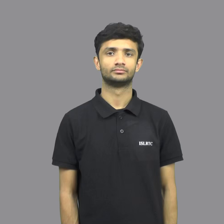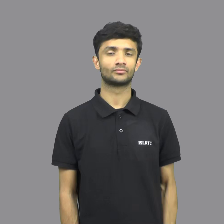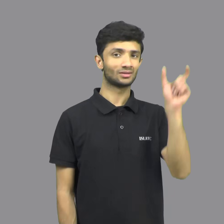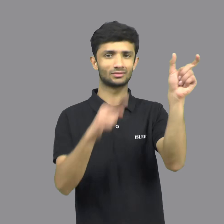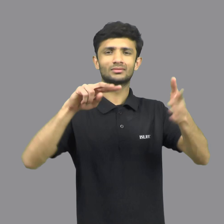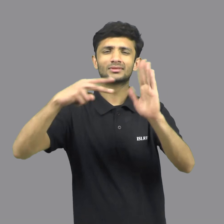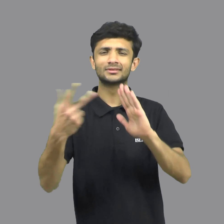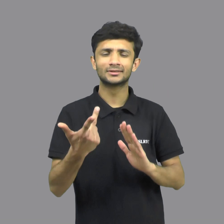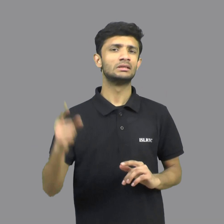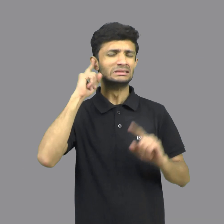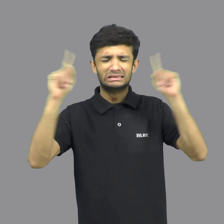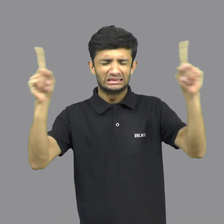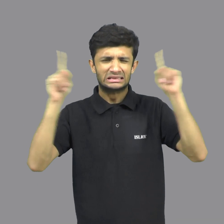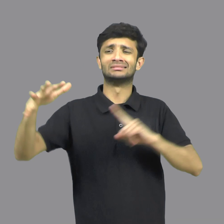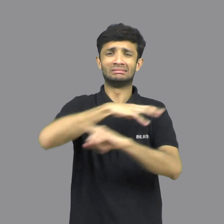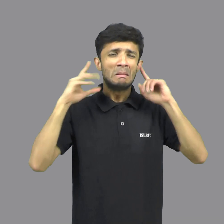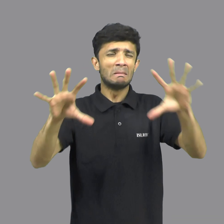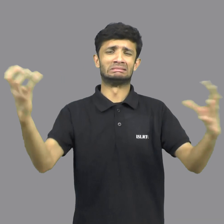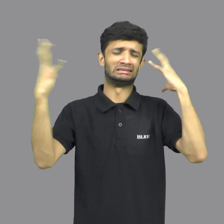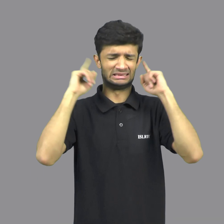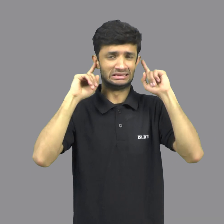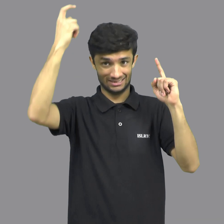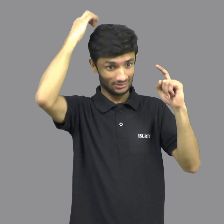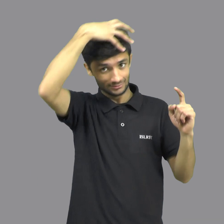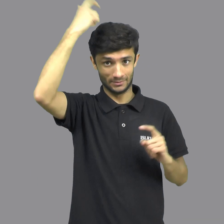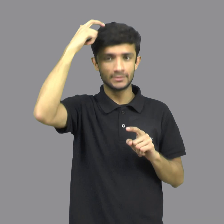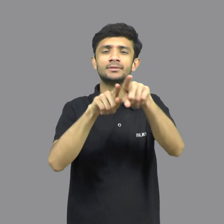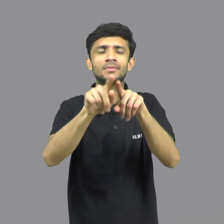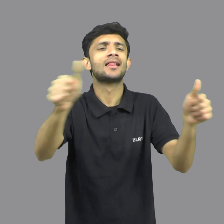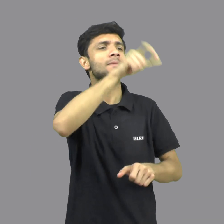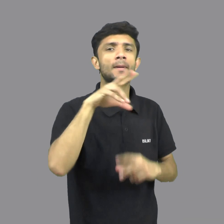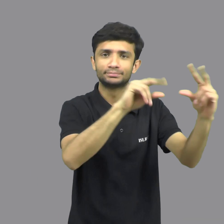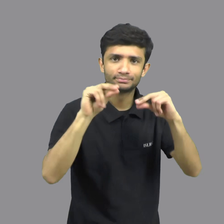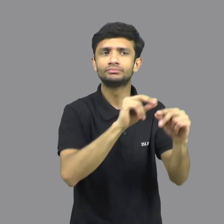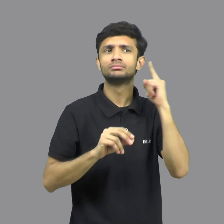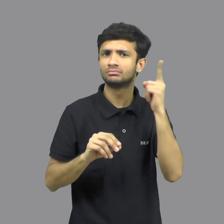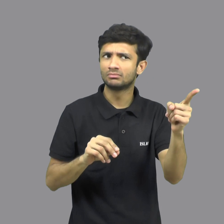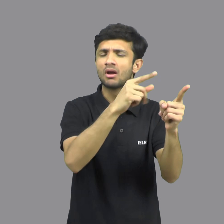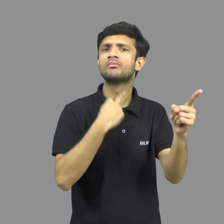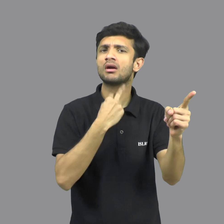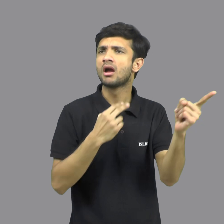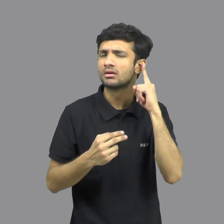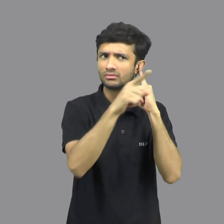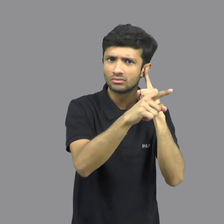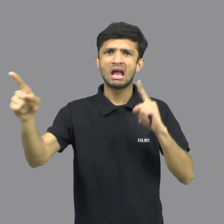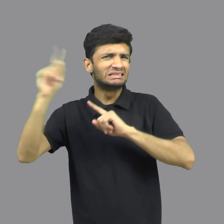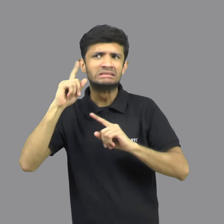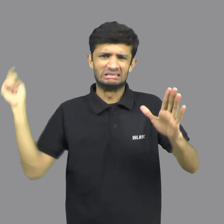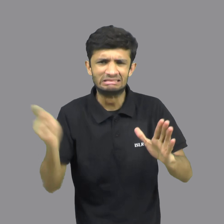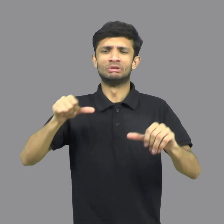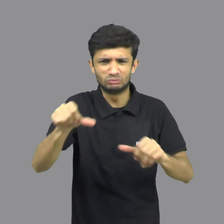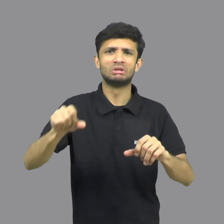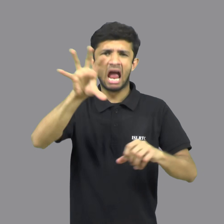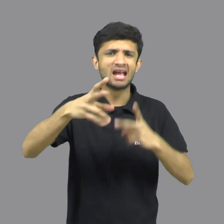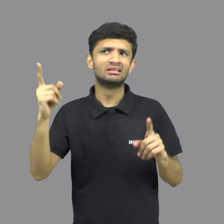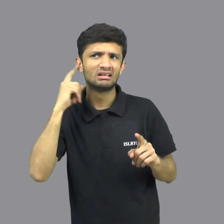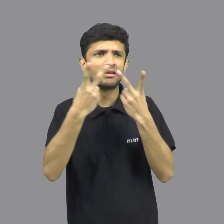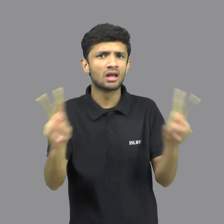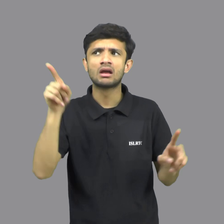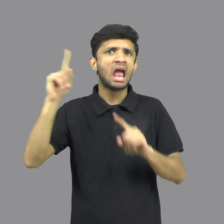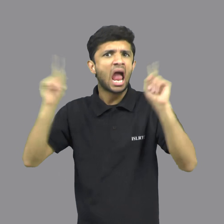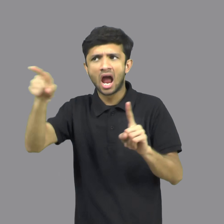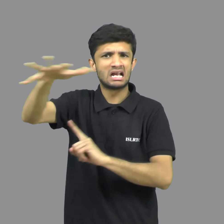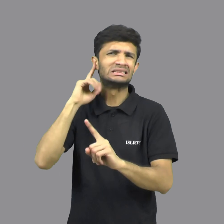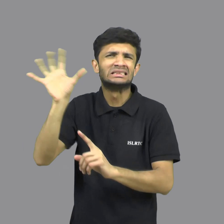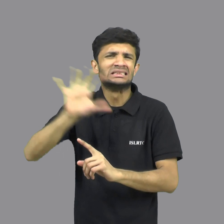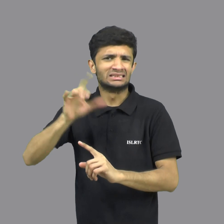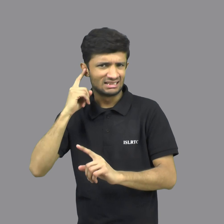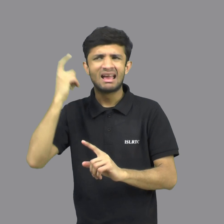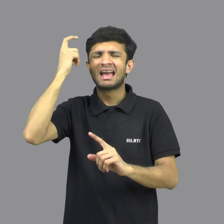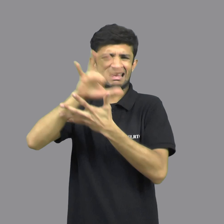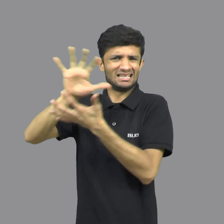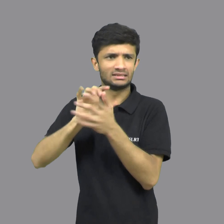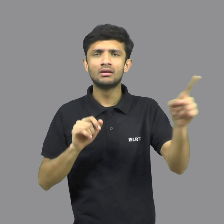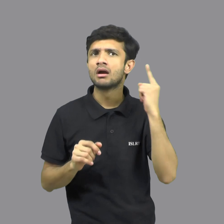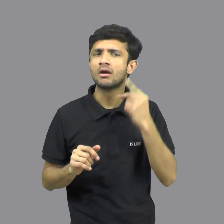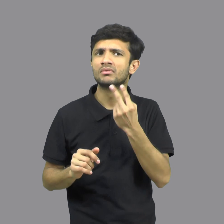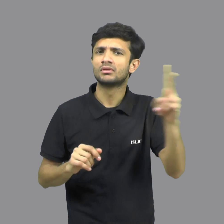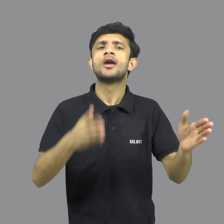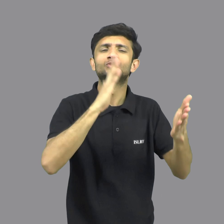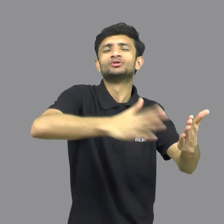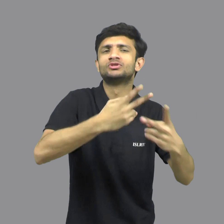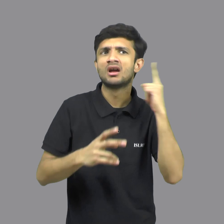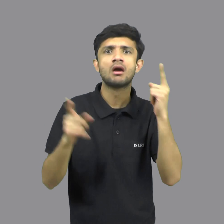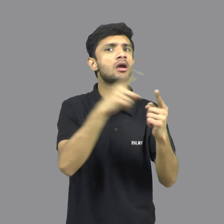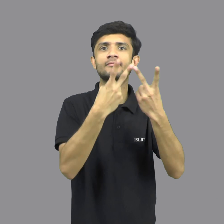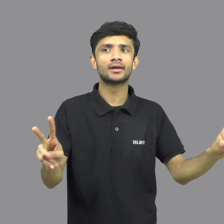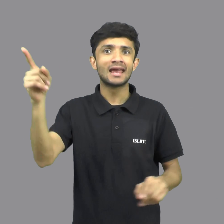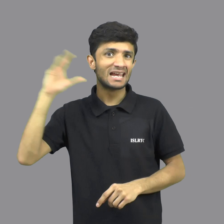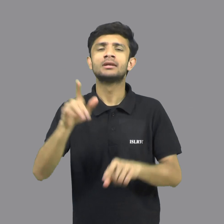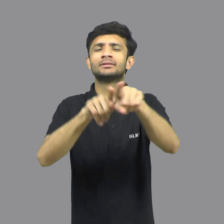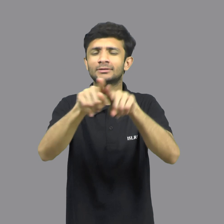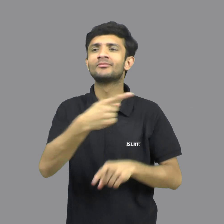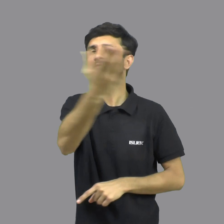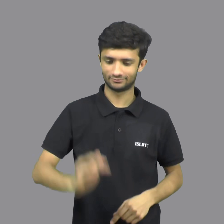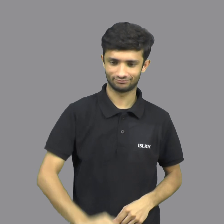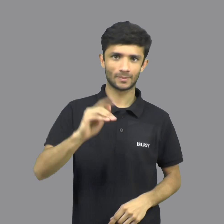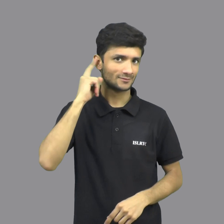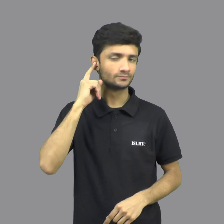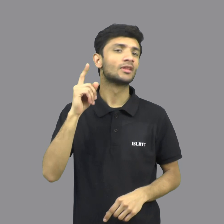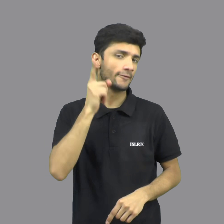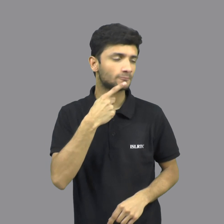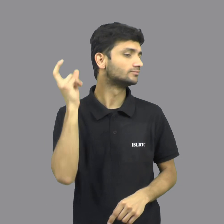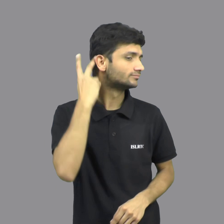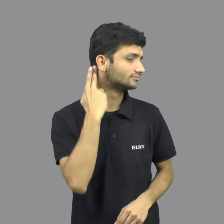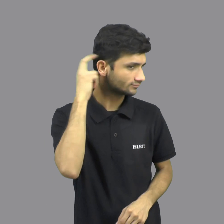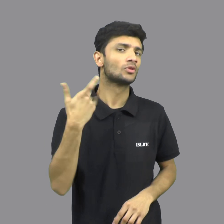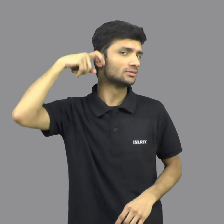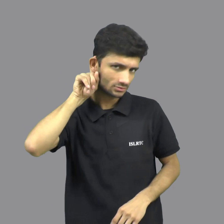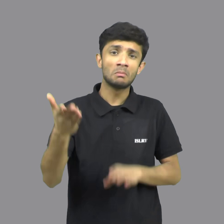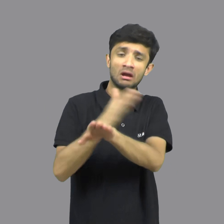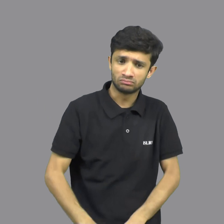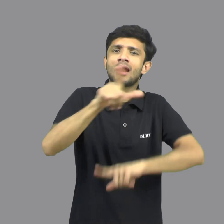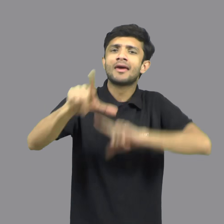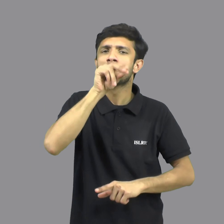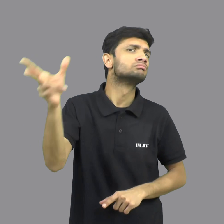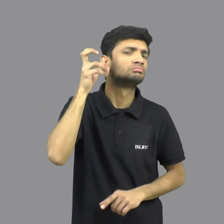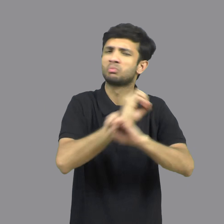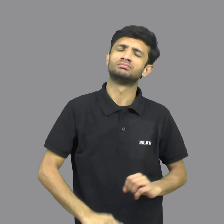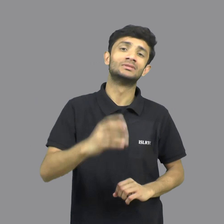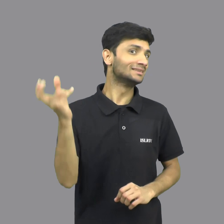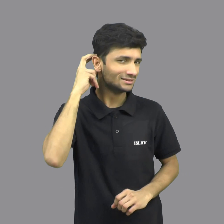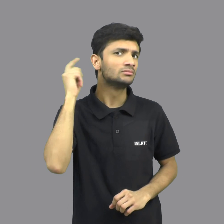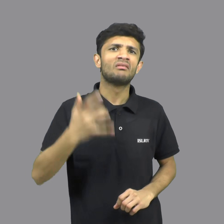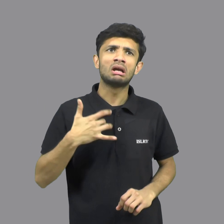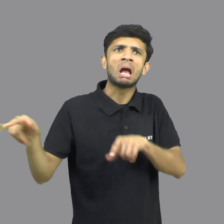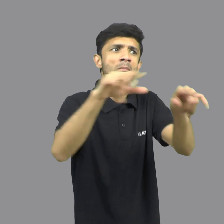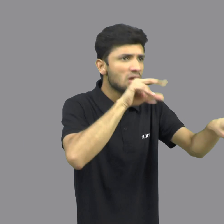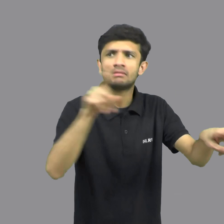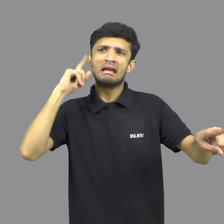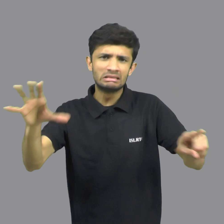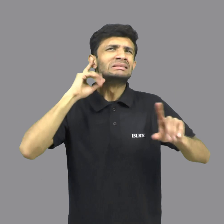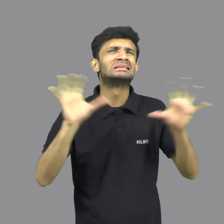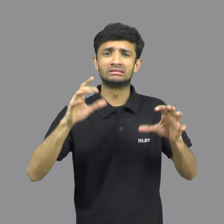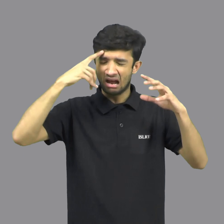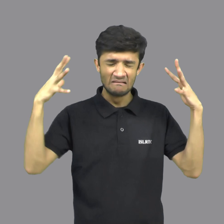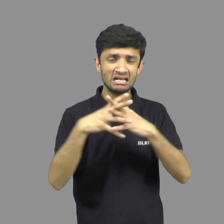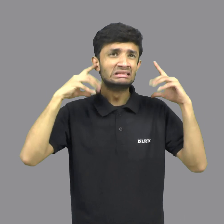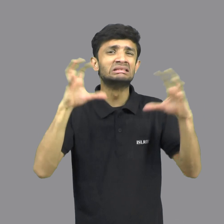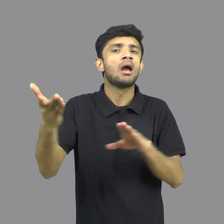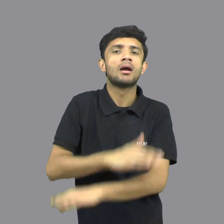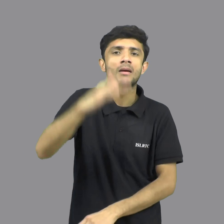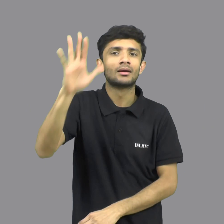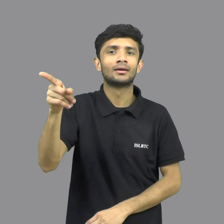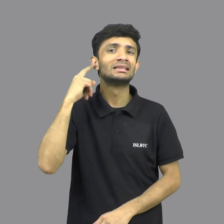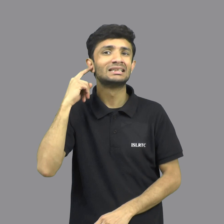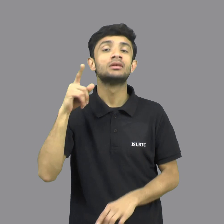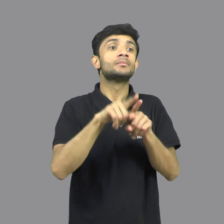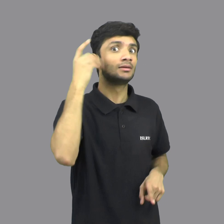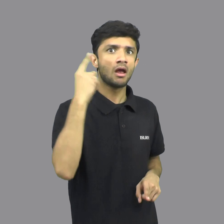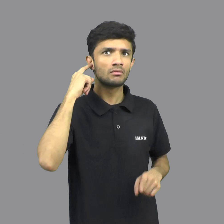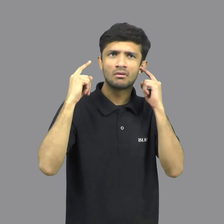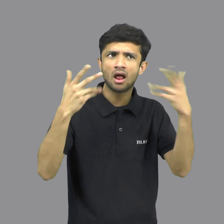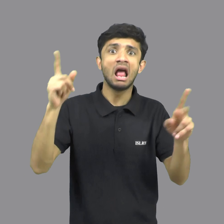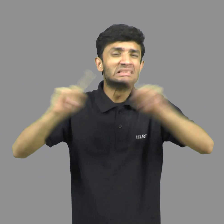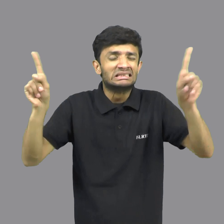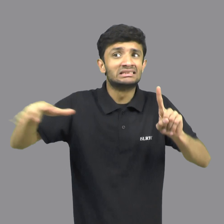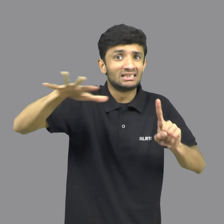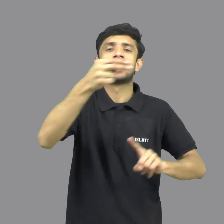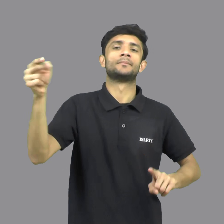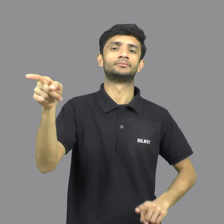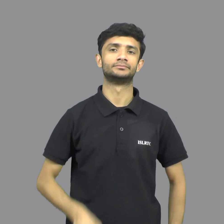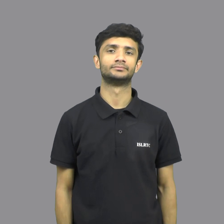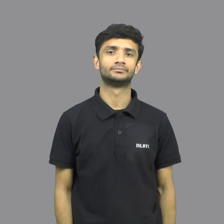Noise